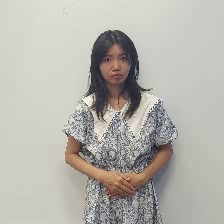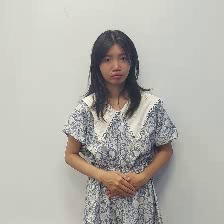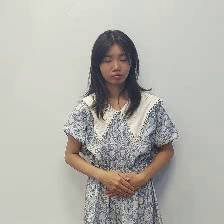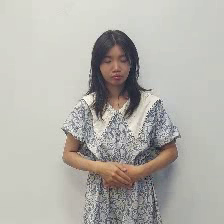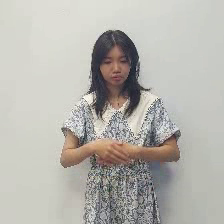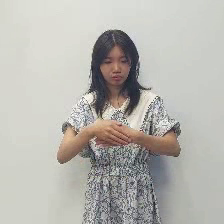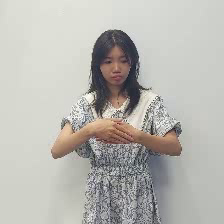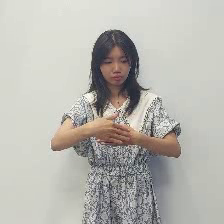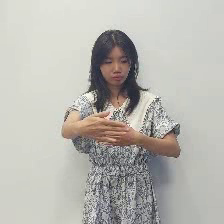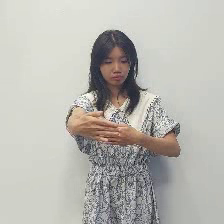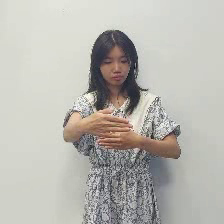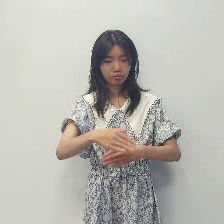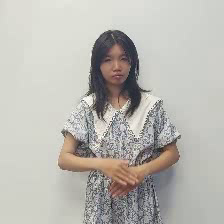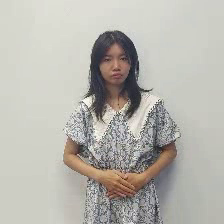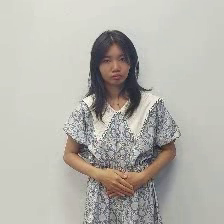Xa